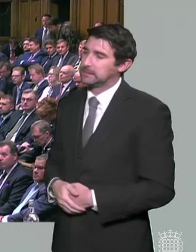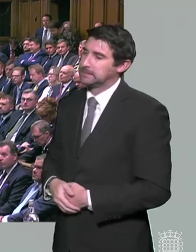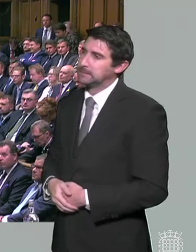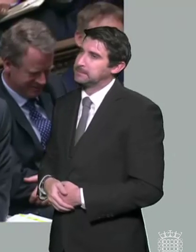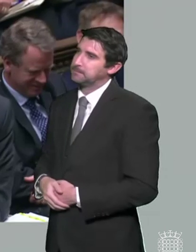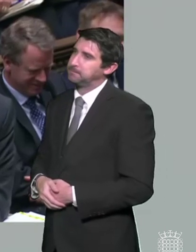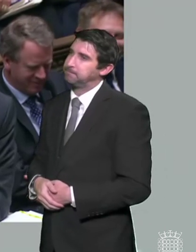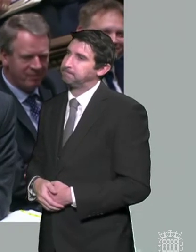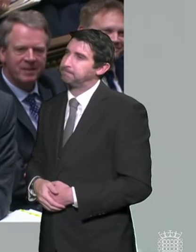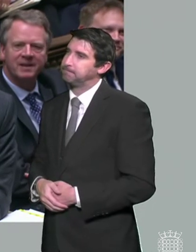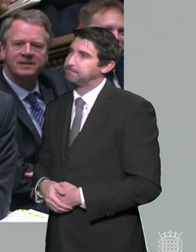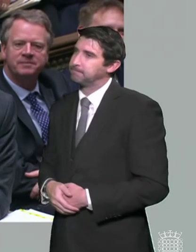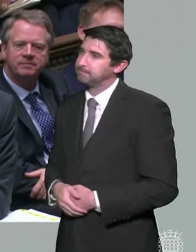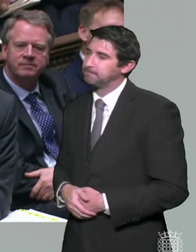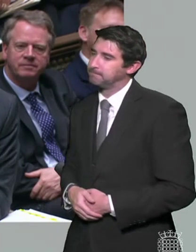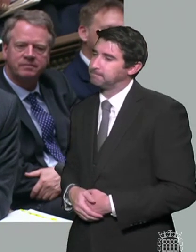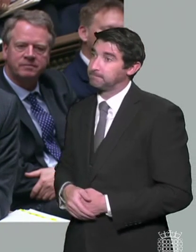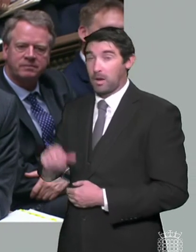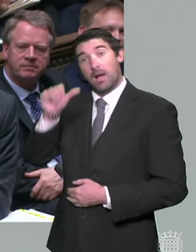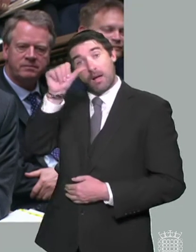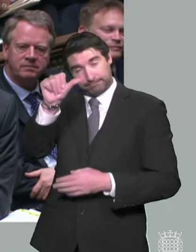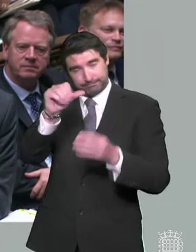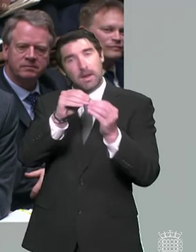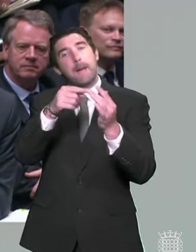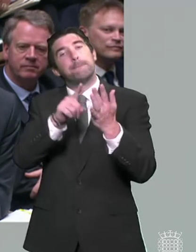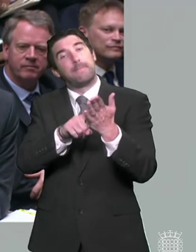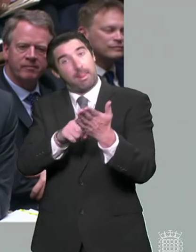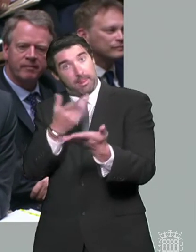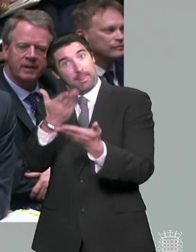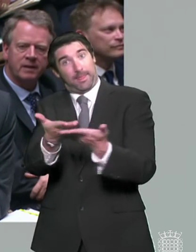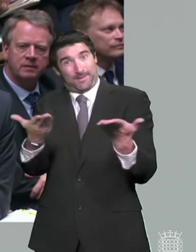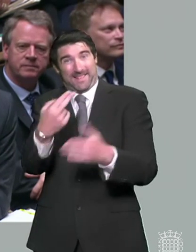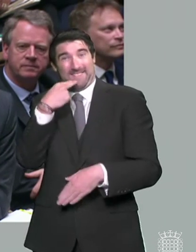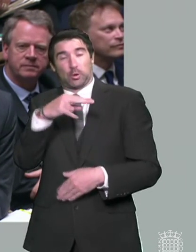My right honourable Friend is completely right that, currently, the Bill only applies to England.